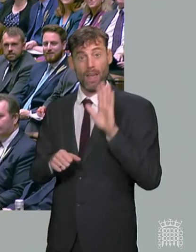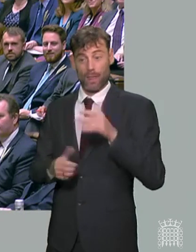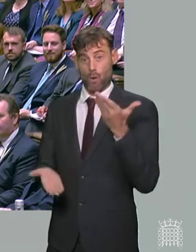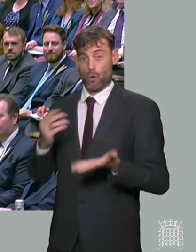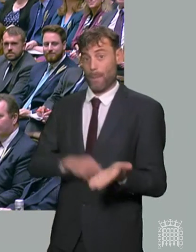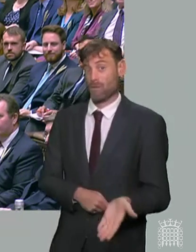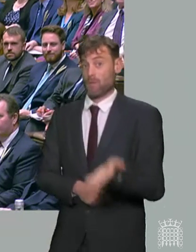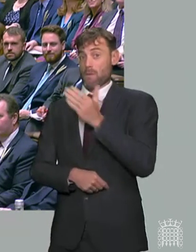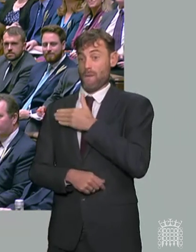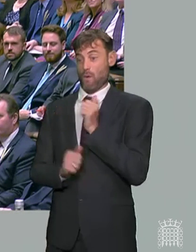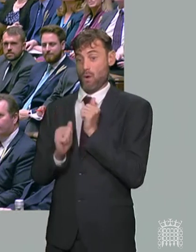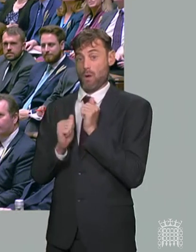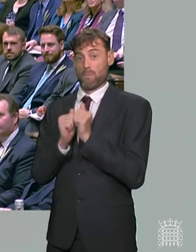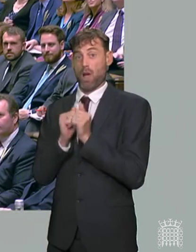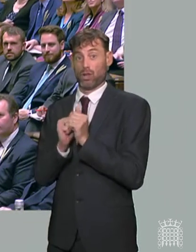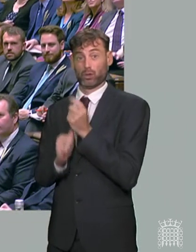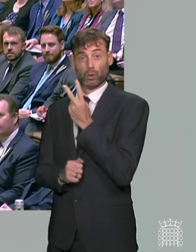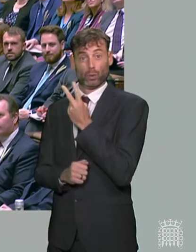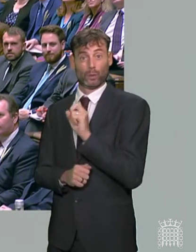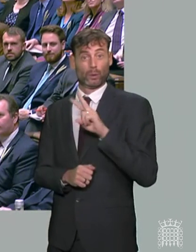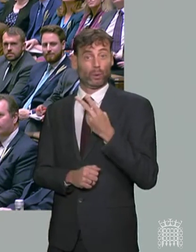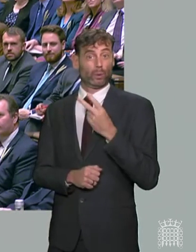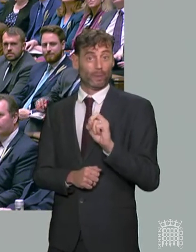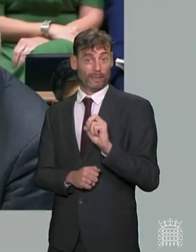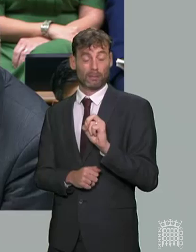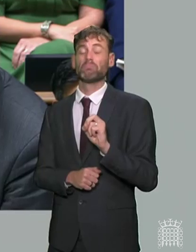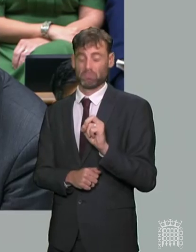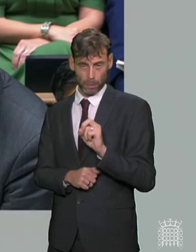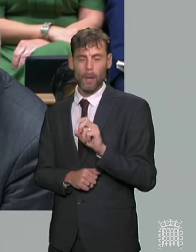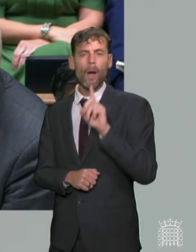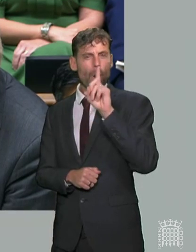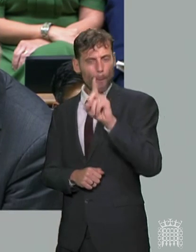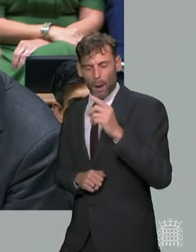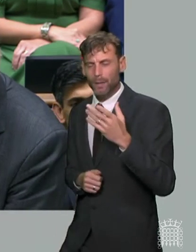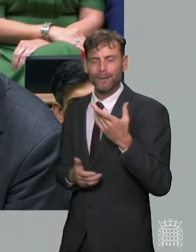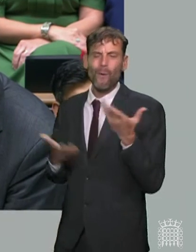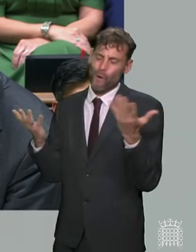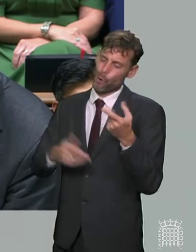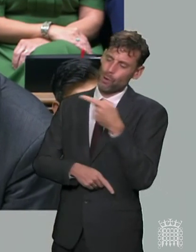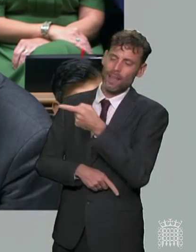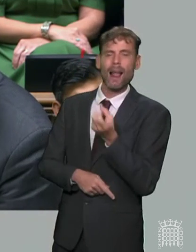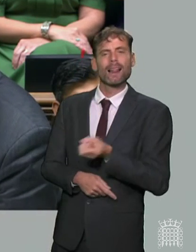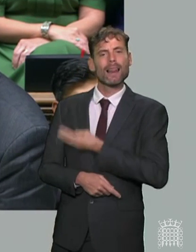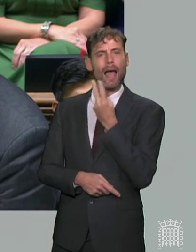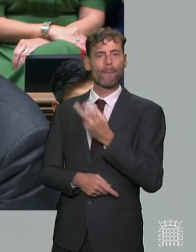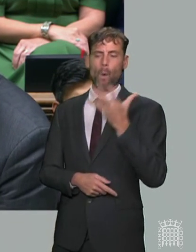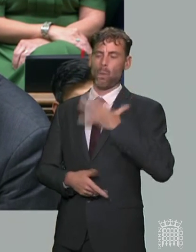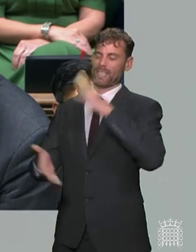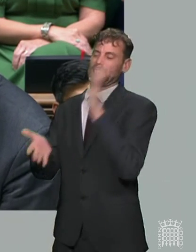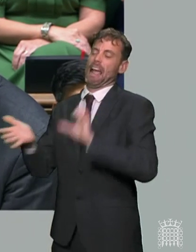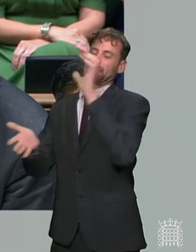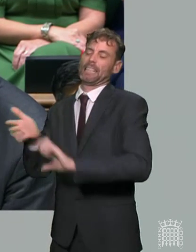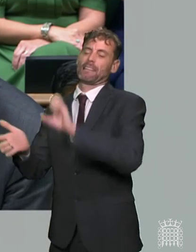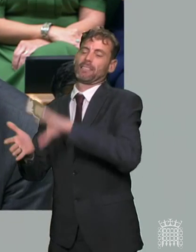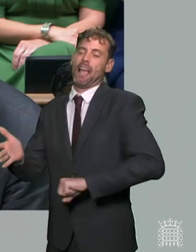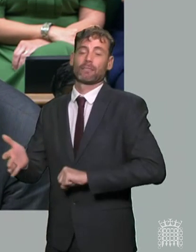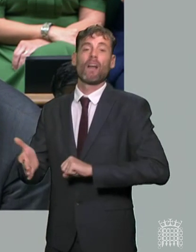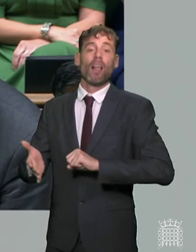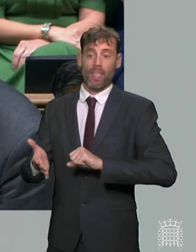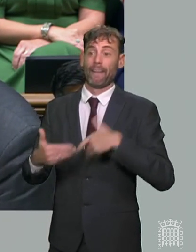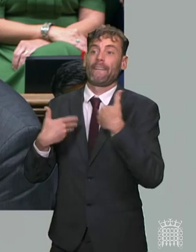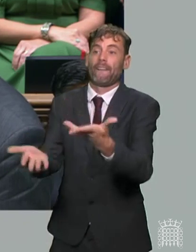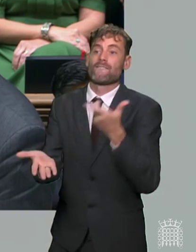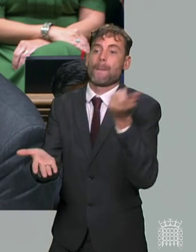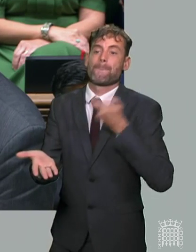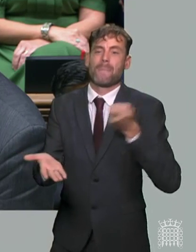In fact, I am very pleased to say— Of course, what the Opposition want to do is continue to take money in taxation and put it into benefits.